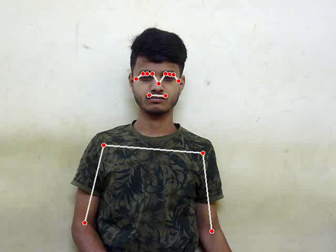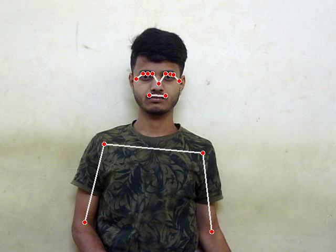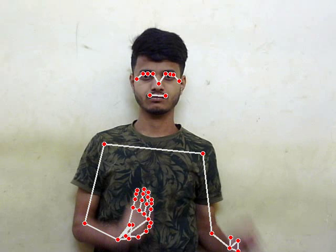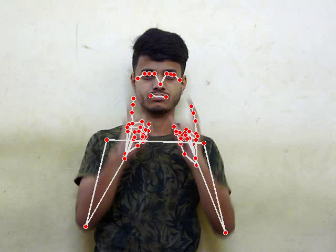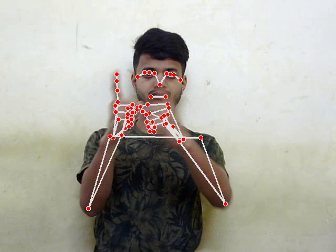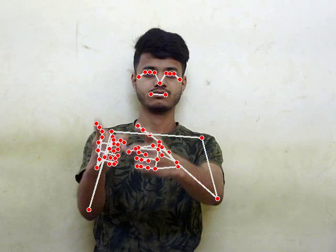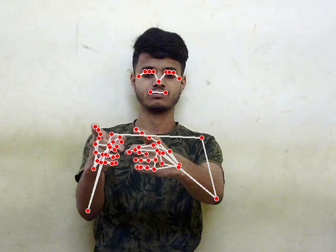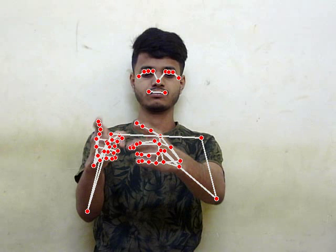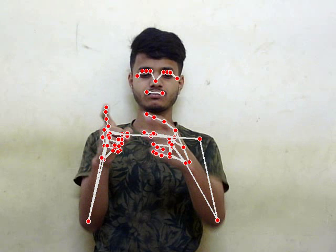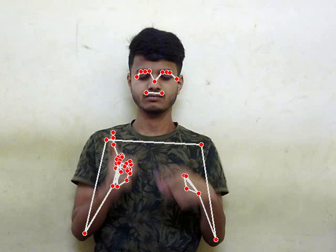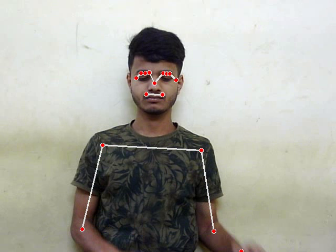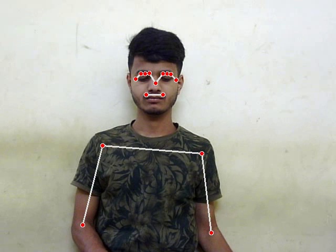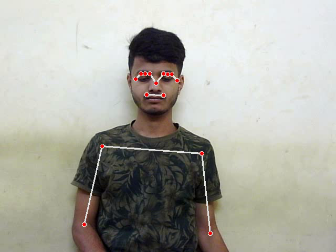go